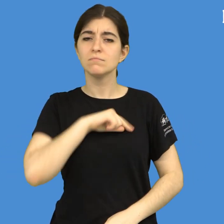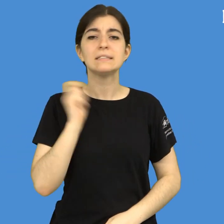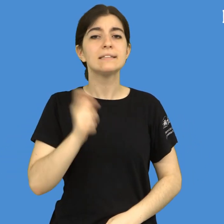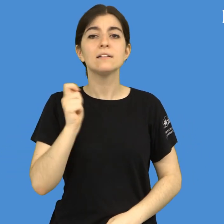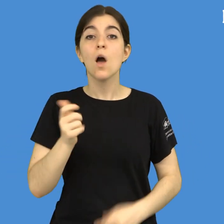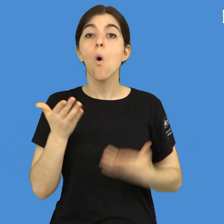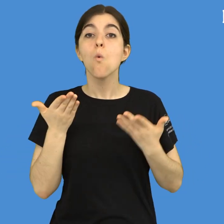frecuente